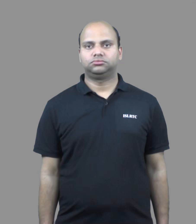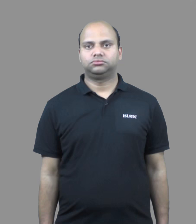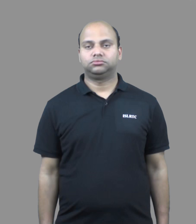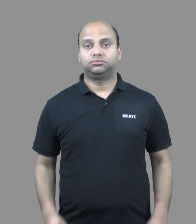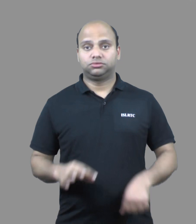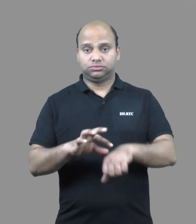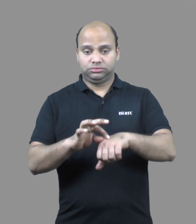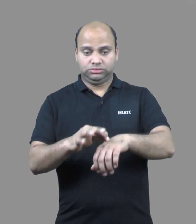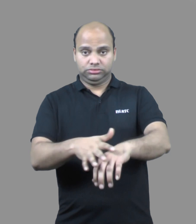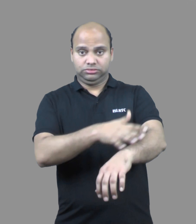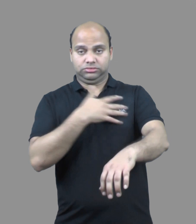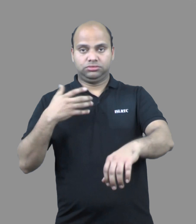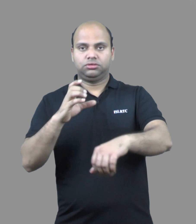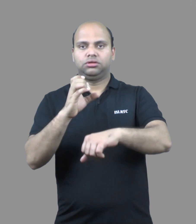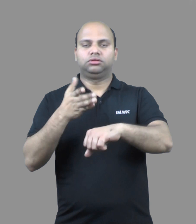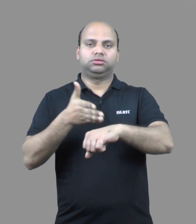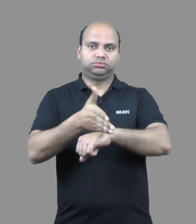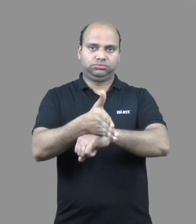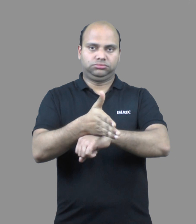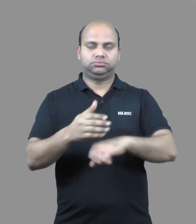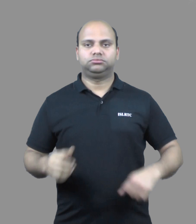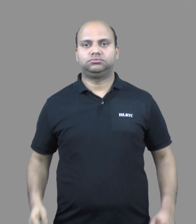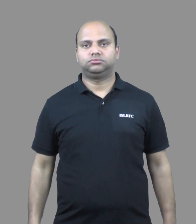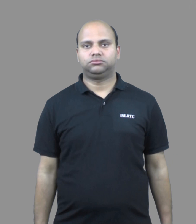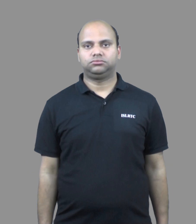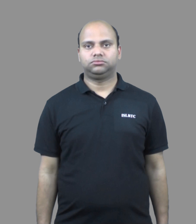Melanoma